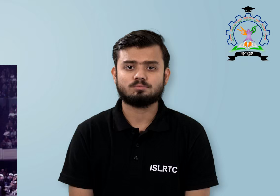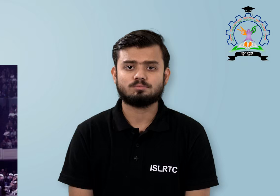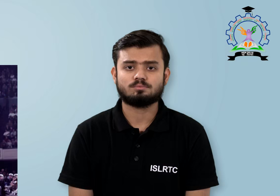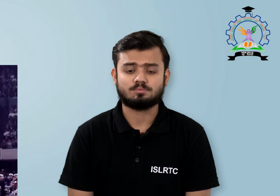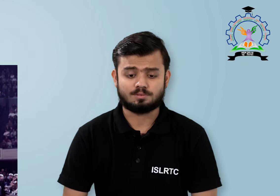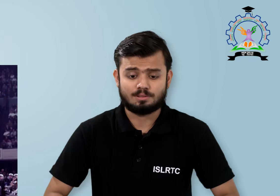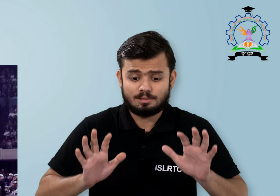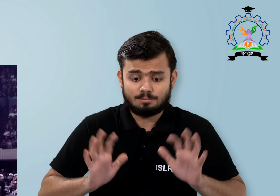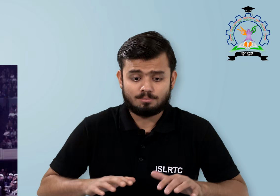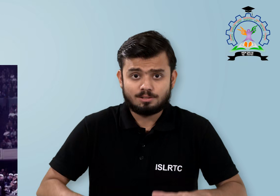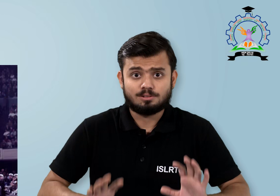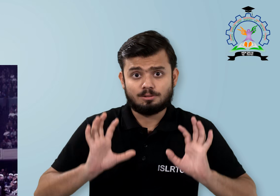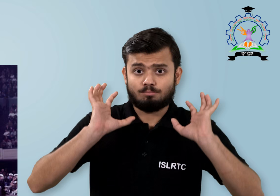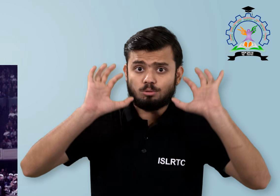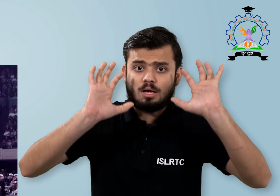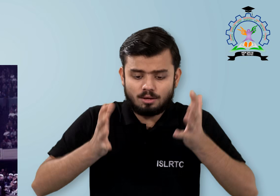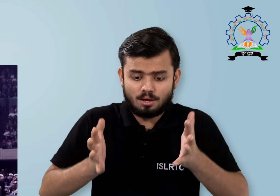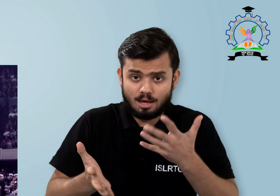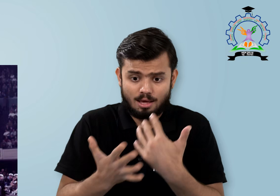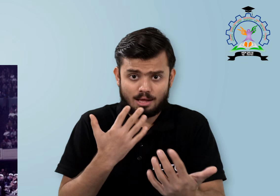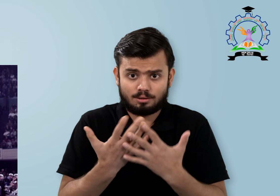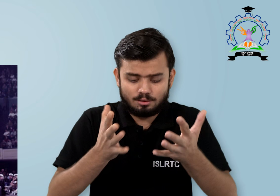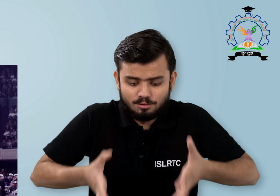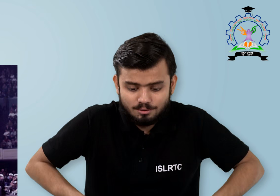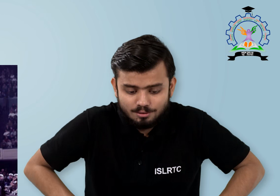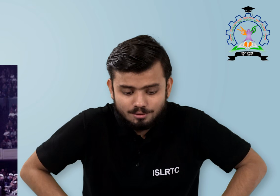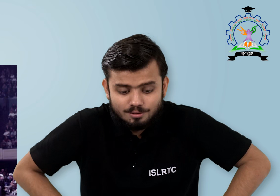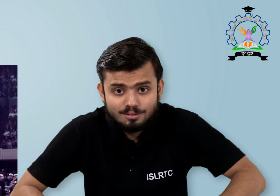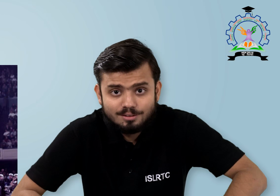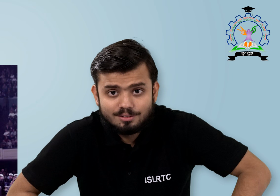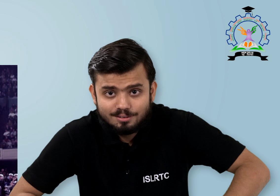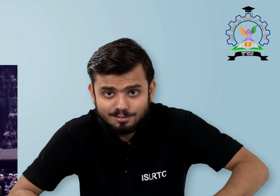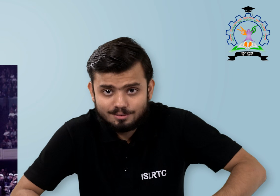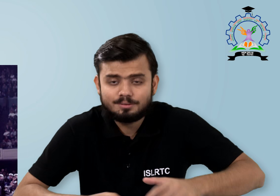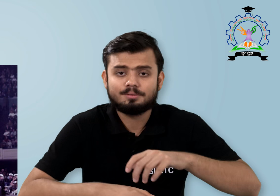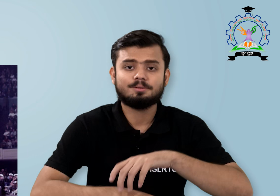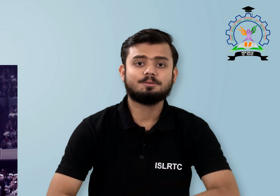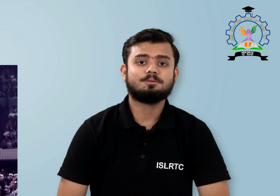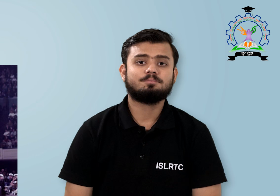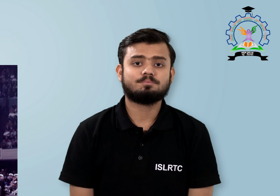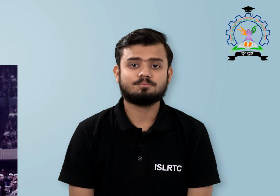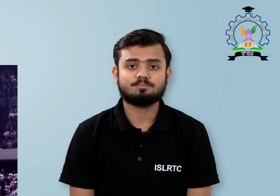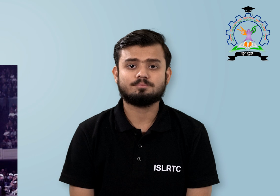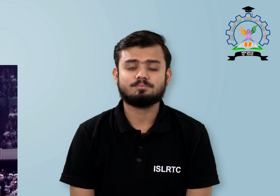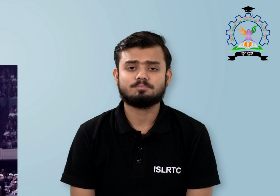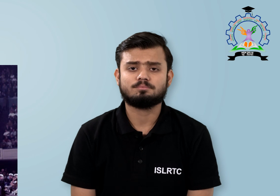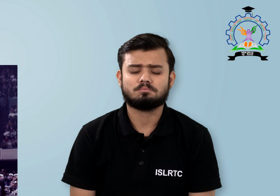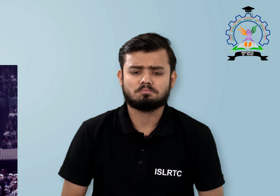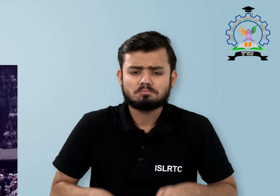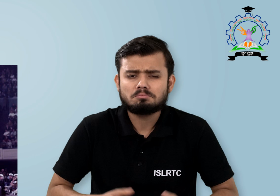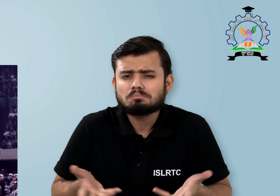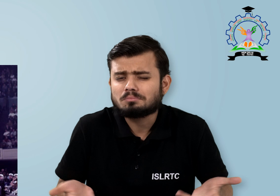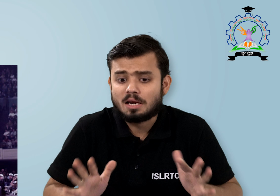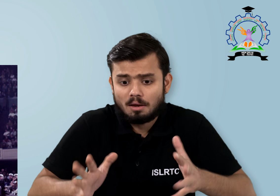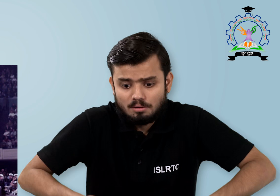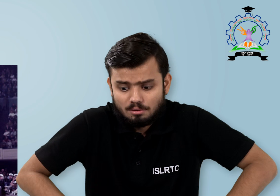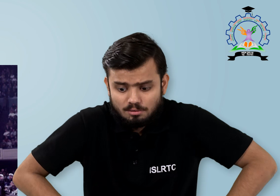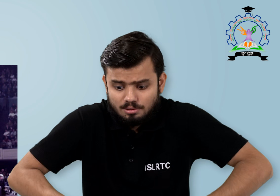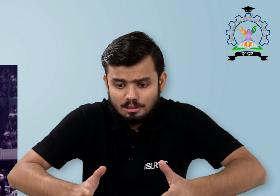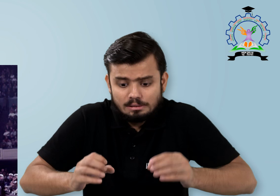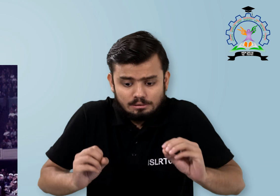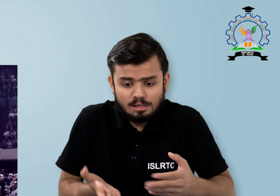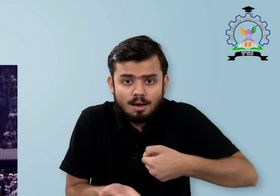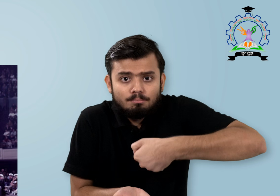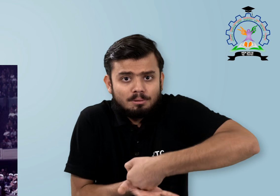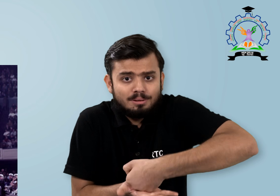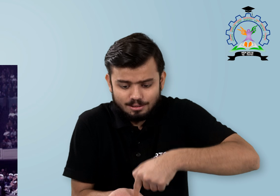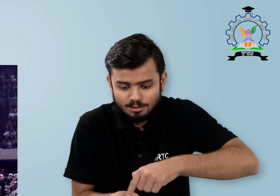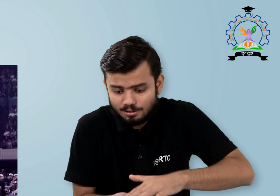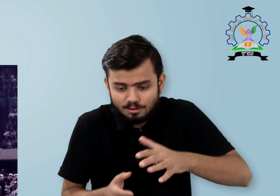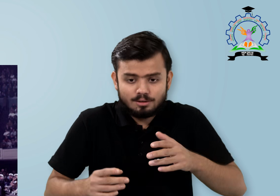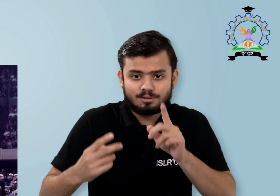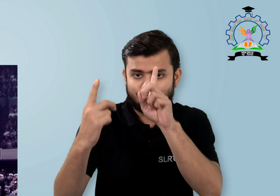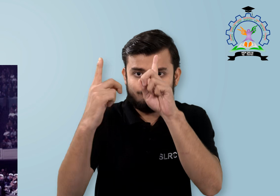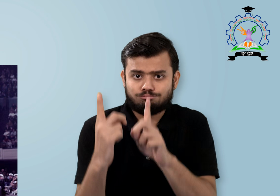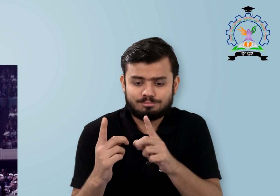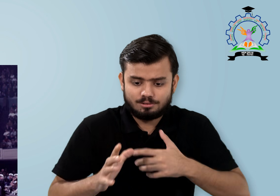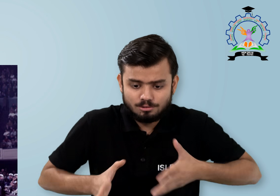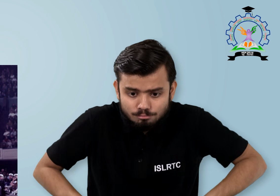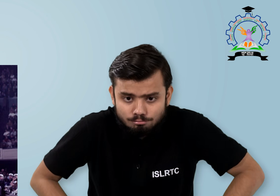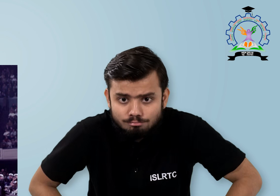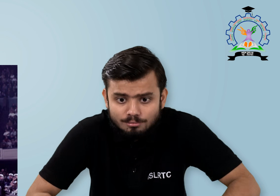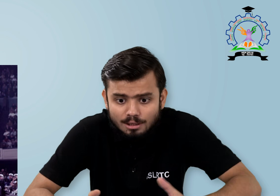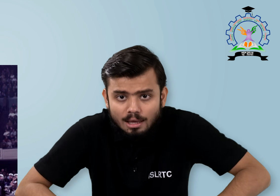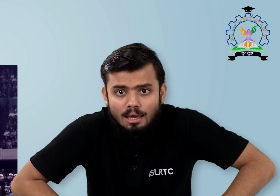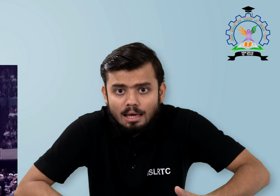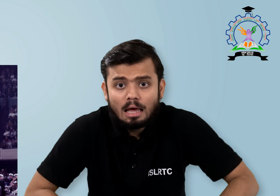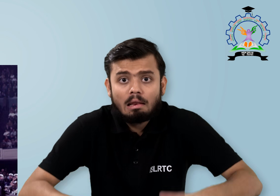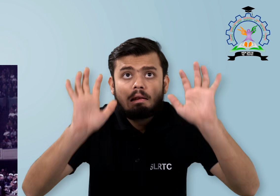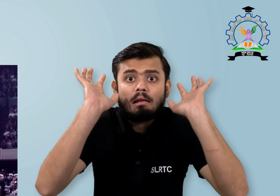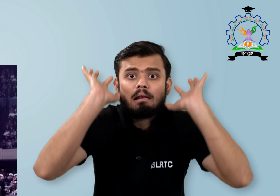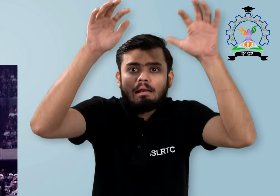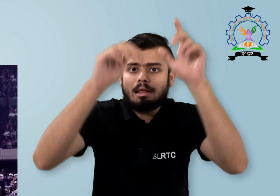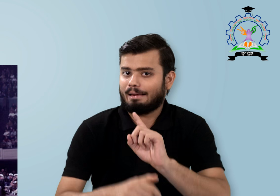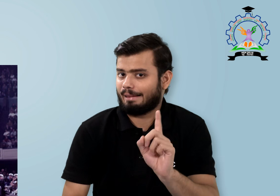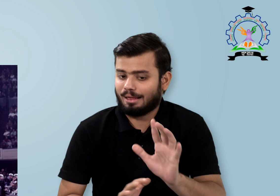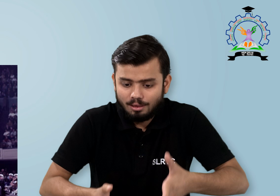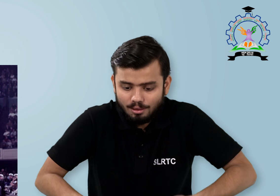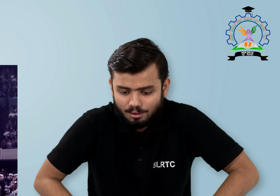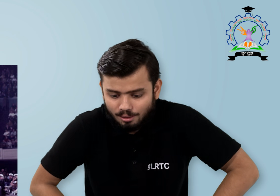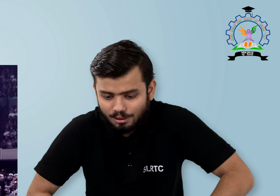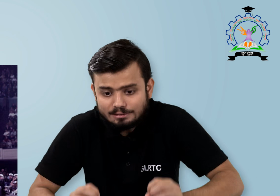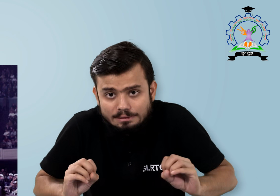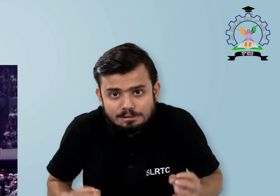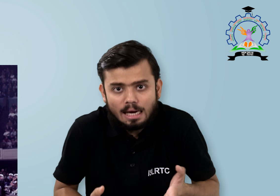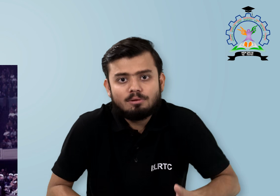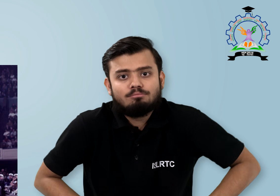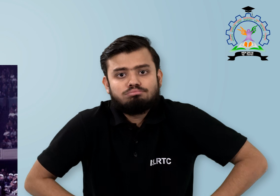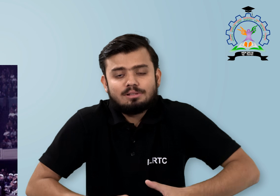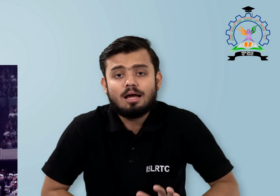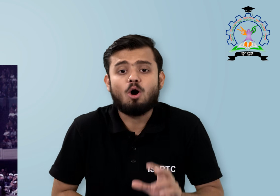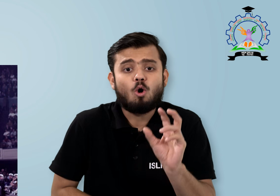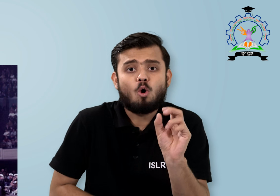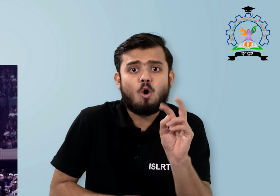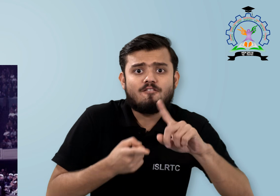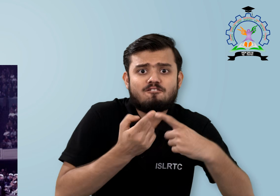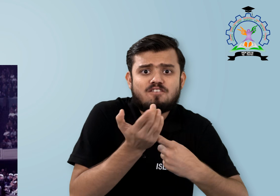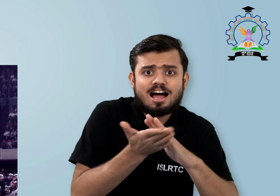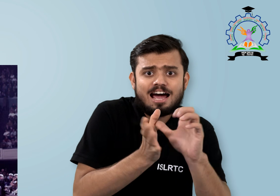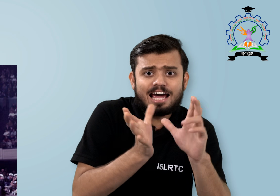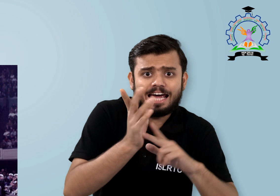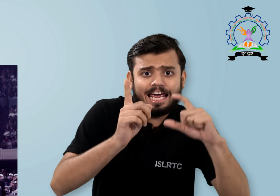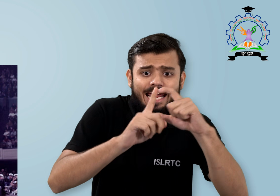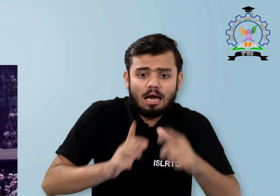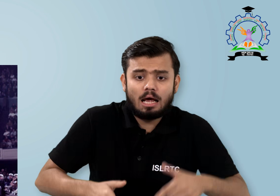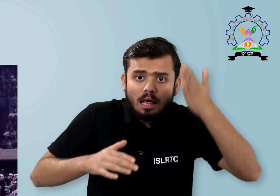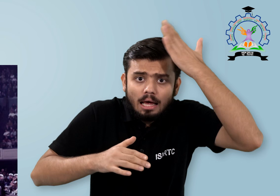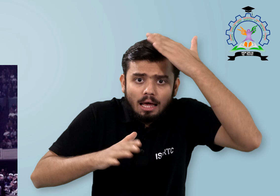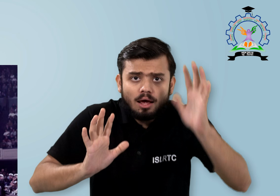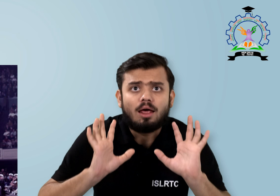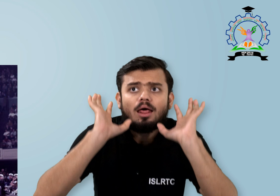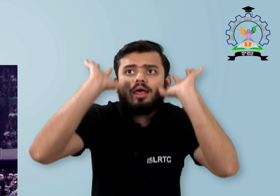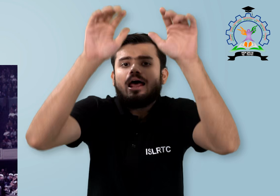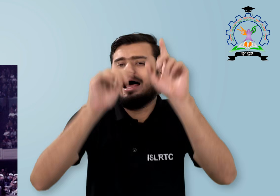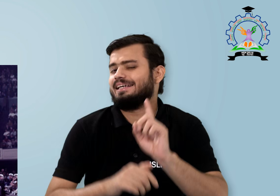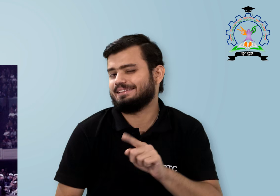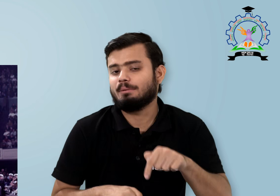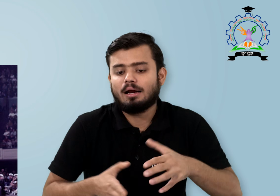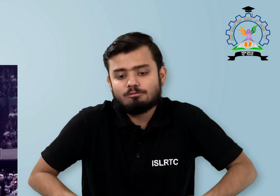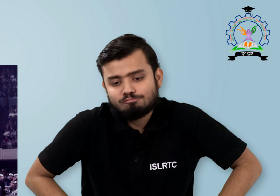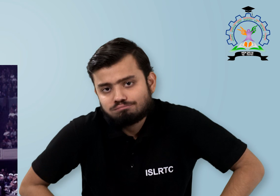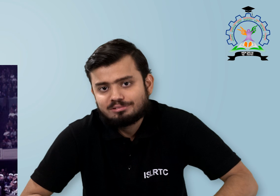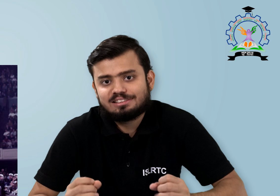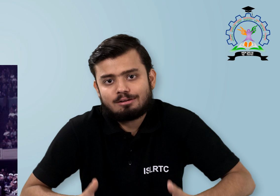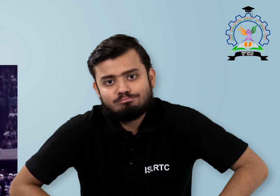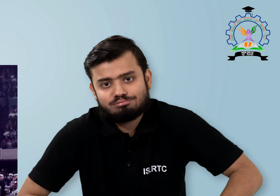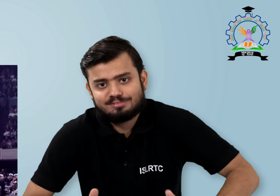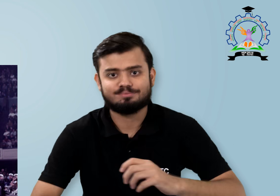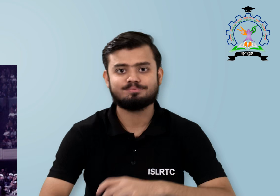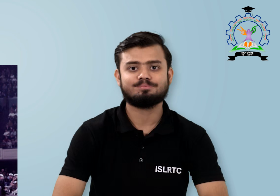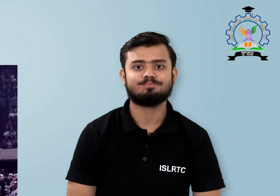Underhand Underhand in basketball refers to a shooting technique where the player shoots the ball using an underhand motion, as opposed to the more common overhand technique.